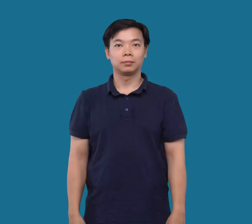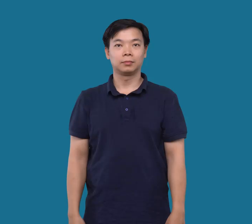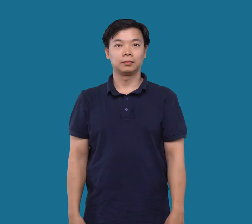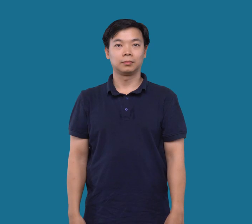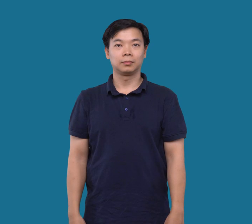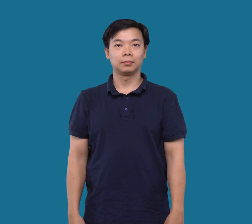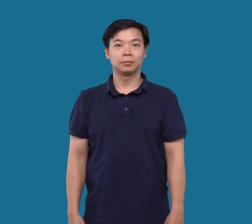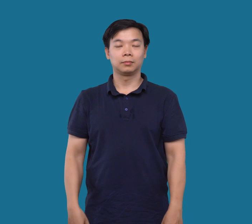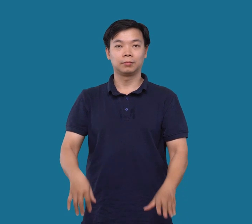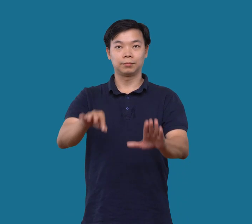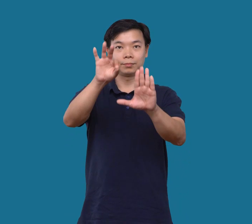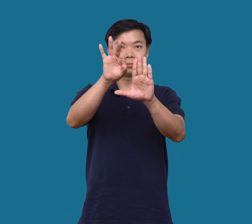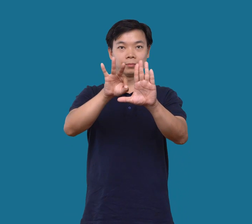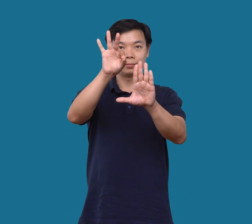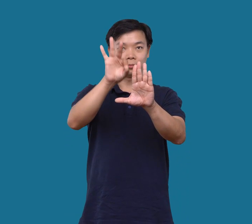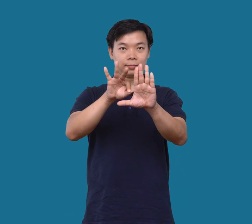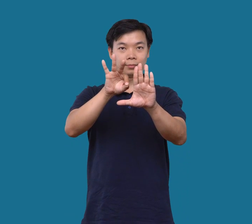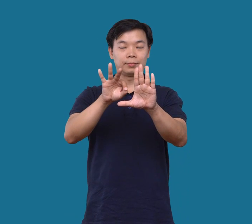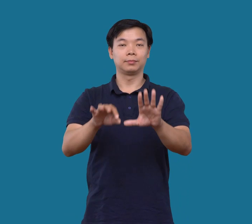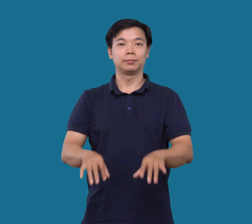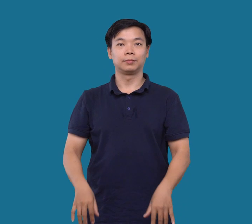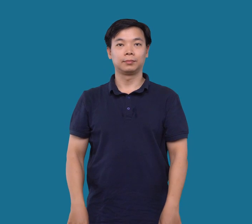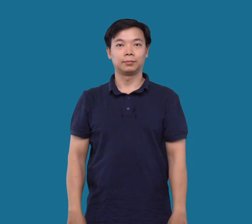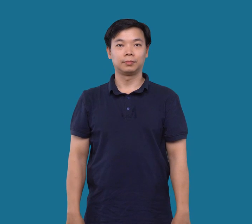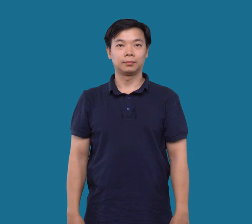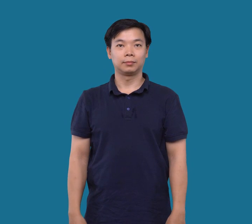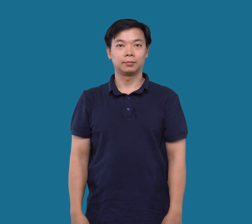thiết kế